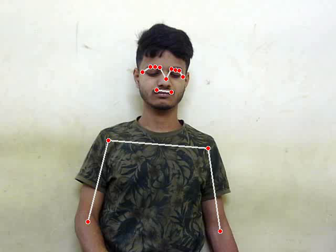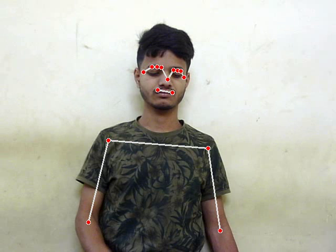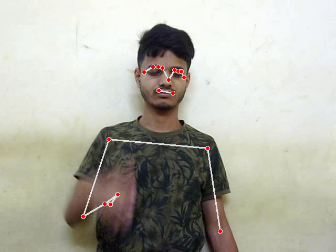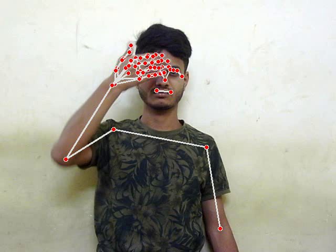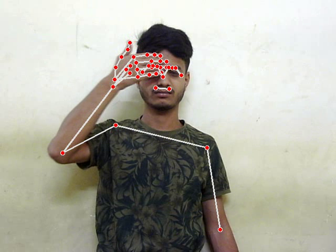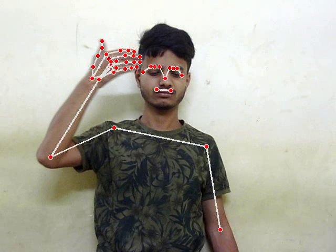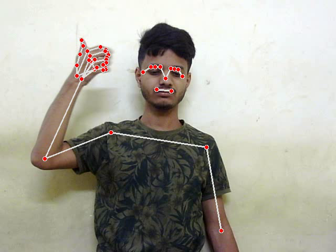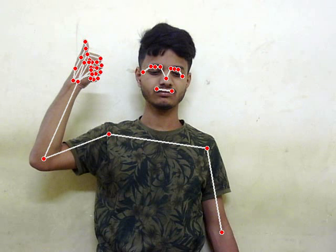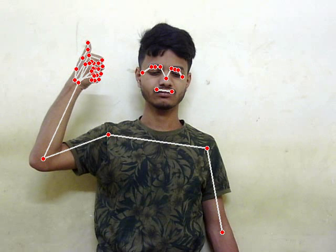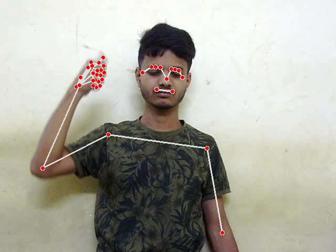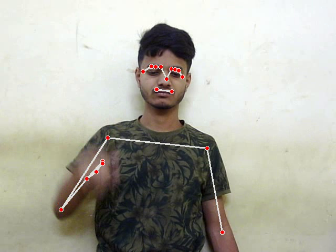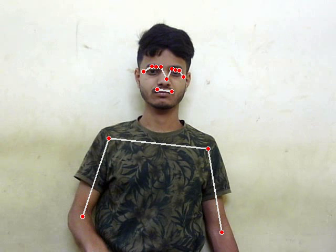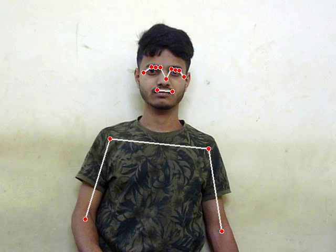forget